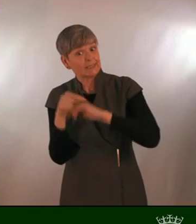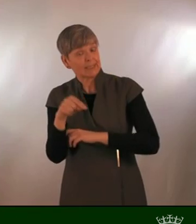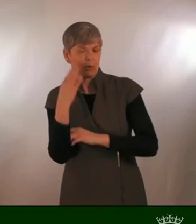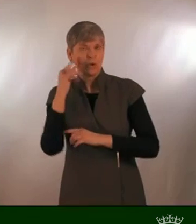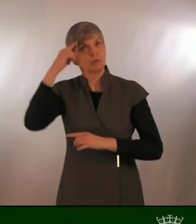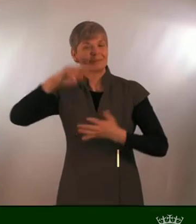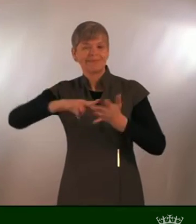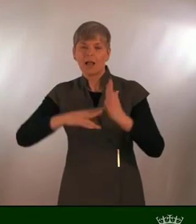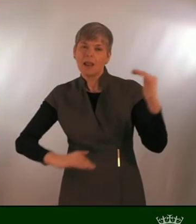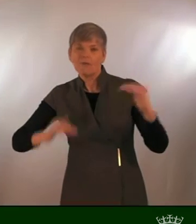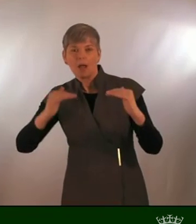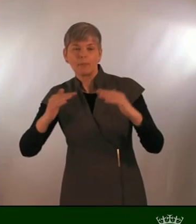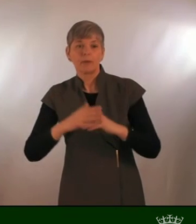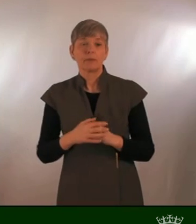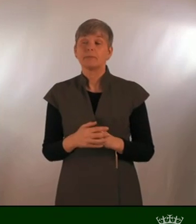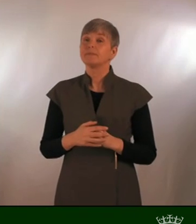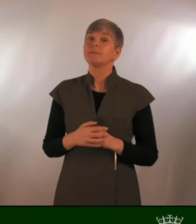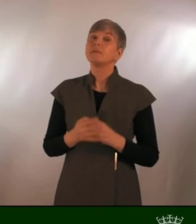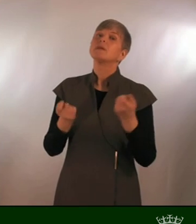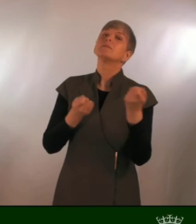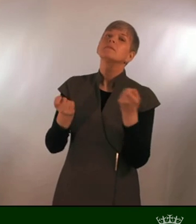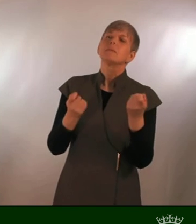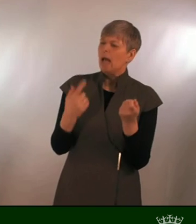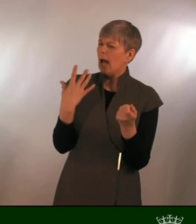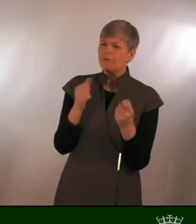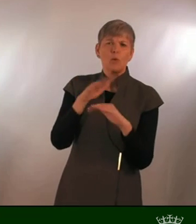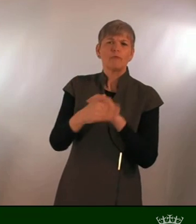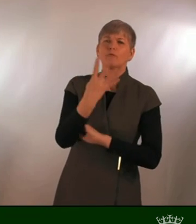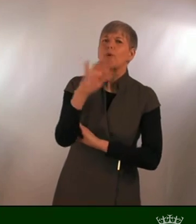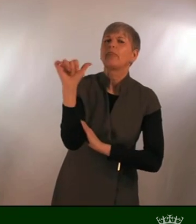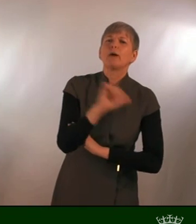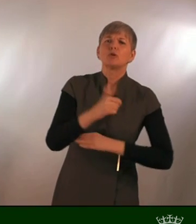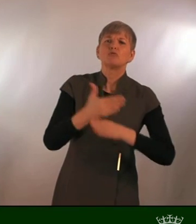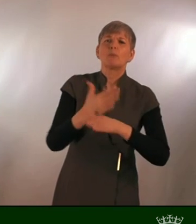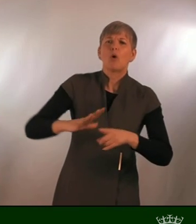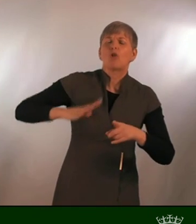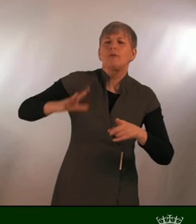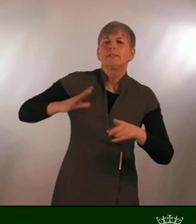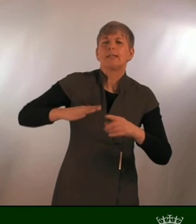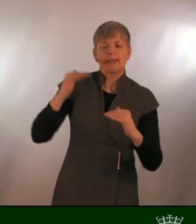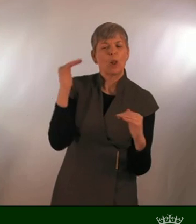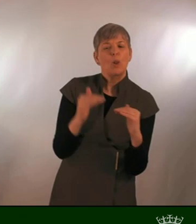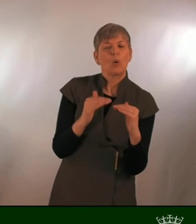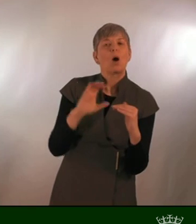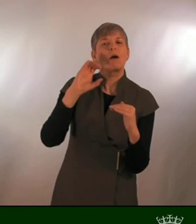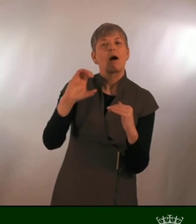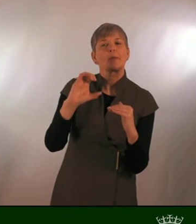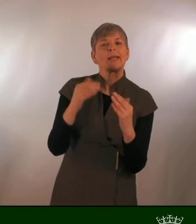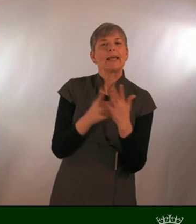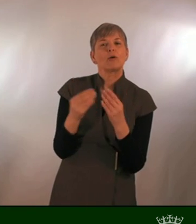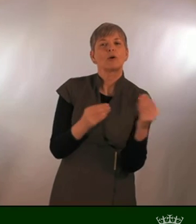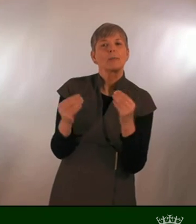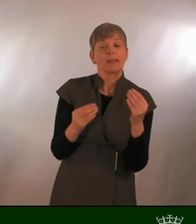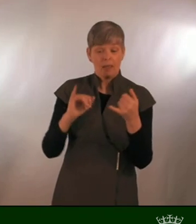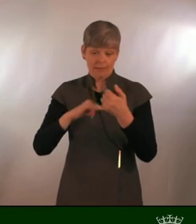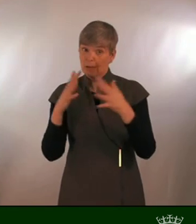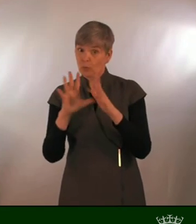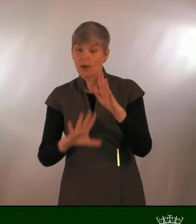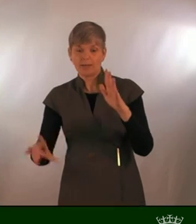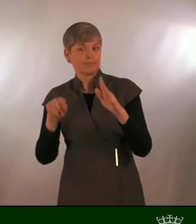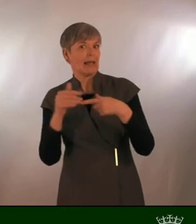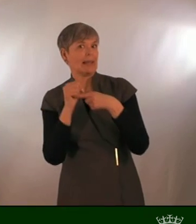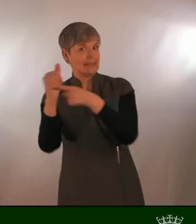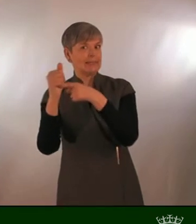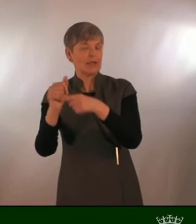There are already more than 400,000 jobs in the low-carbon economy in this country, and the great south-west is going to play a leading role in the green revolution of the future.